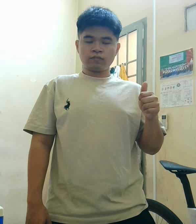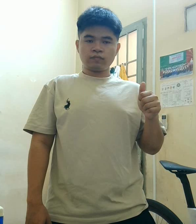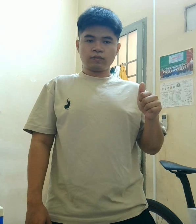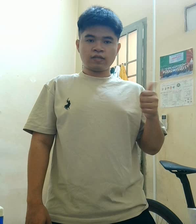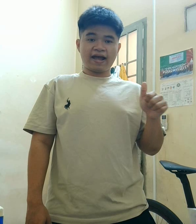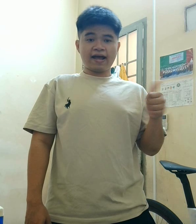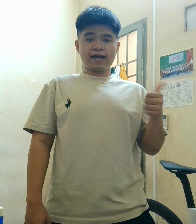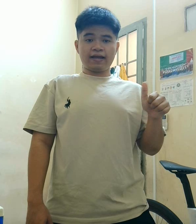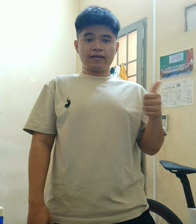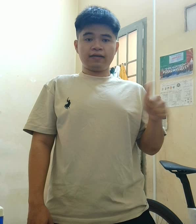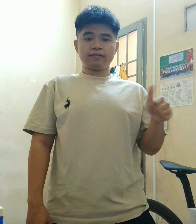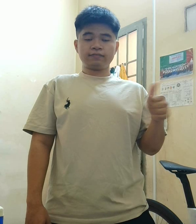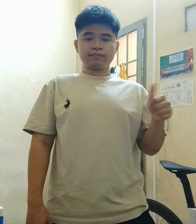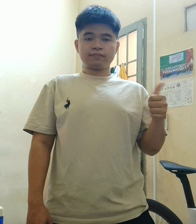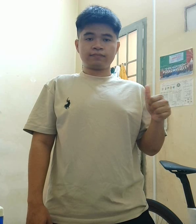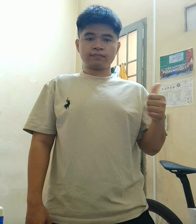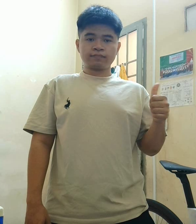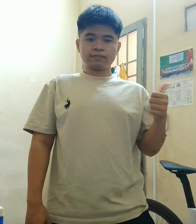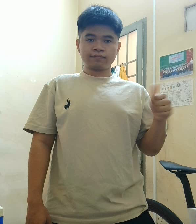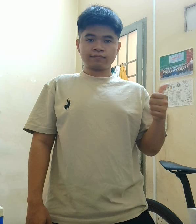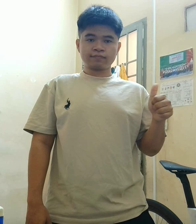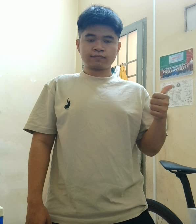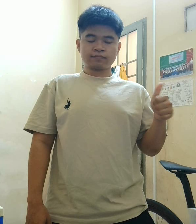ai